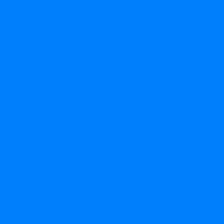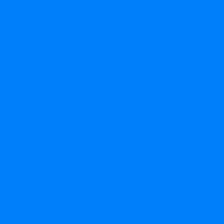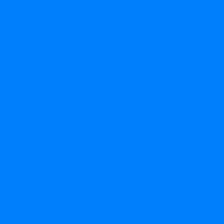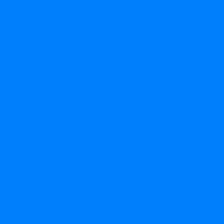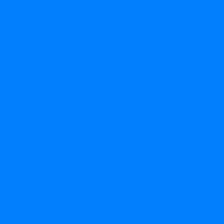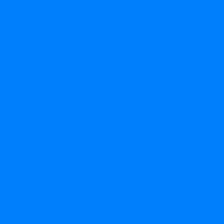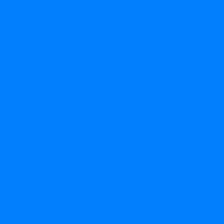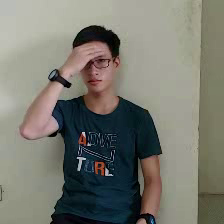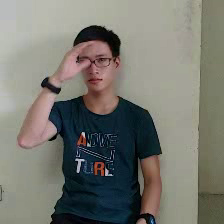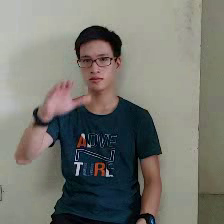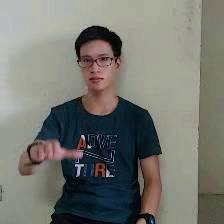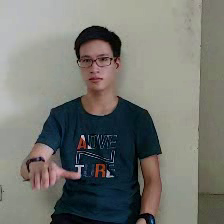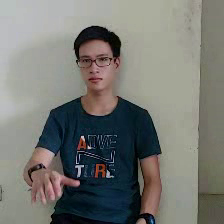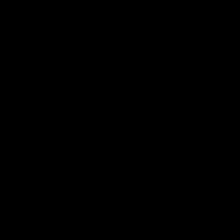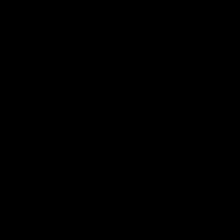Áp dụng